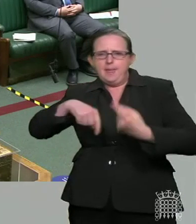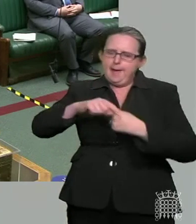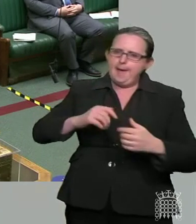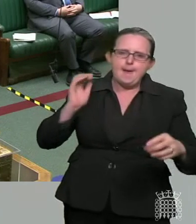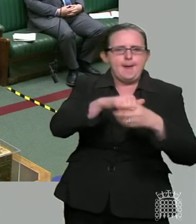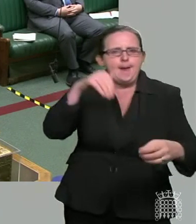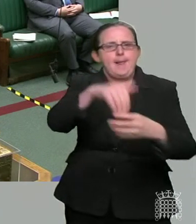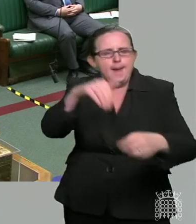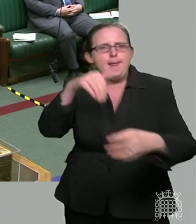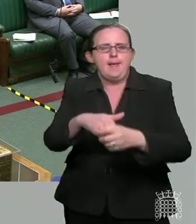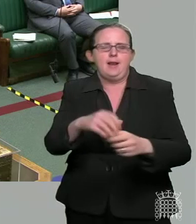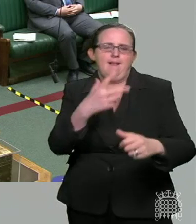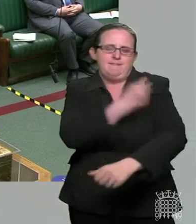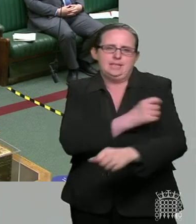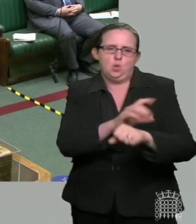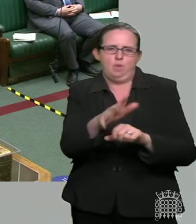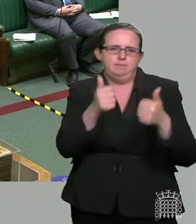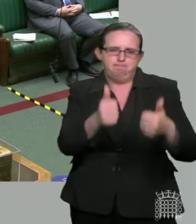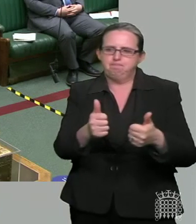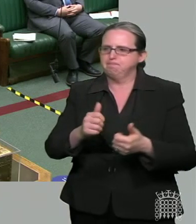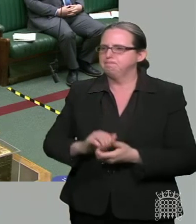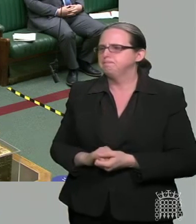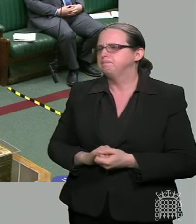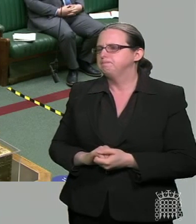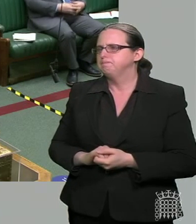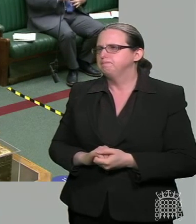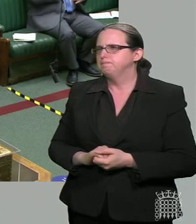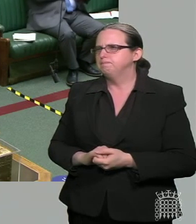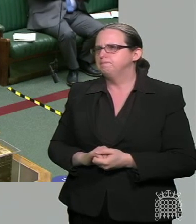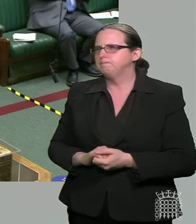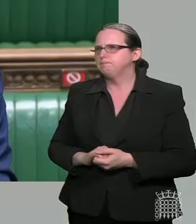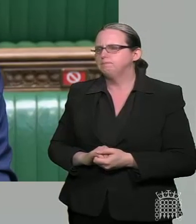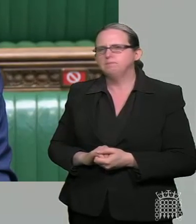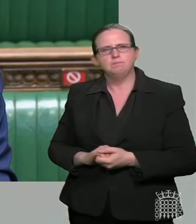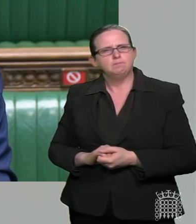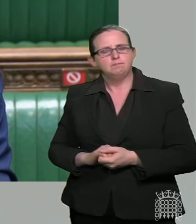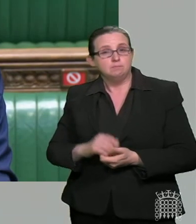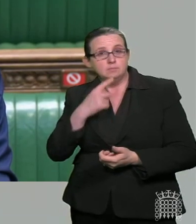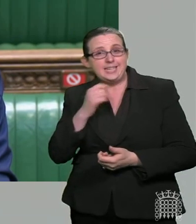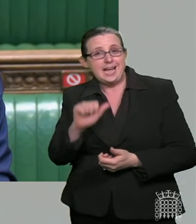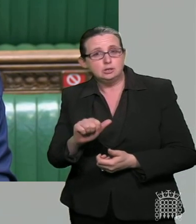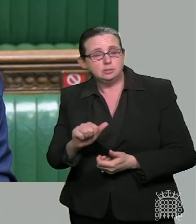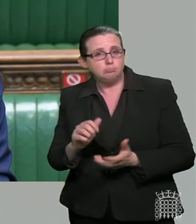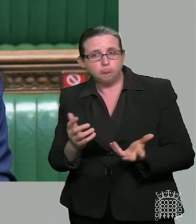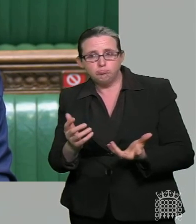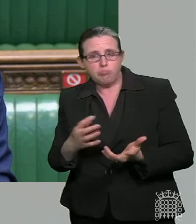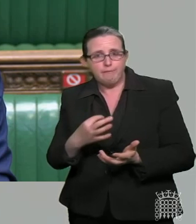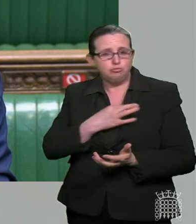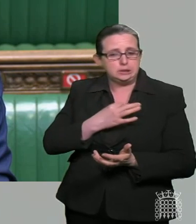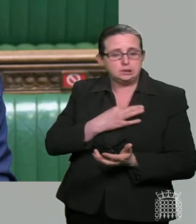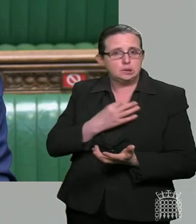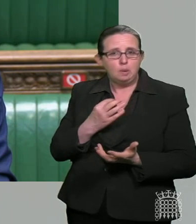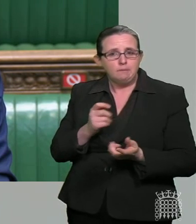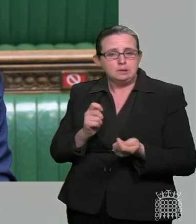I think that is a yes: that the risk of other variants coming through our borders is one of the biggest threats to unlocking.